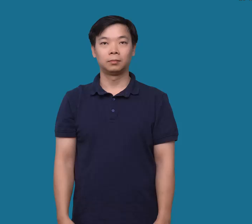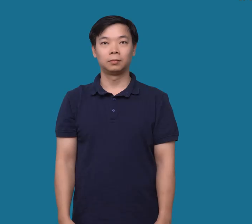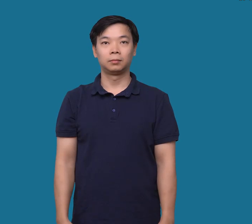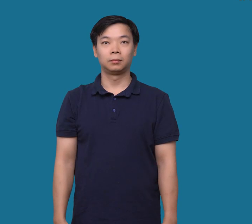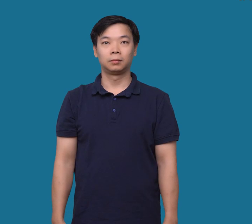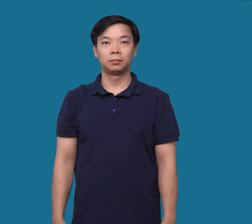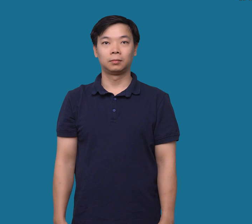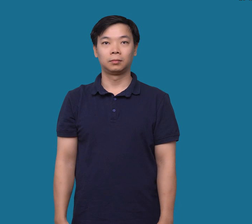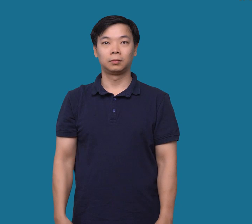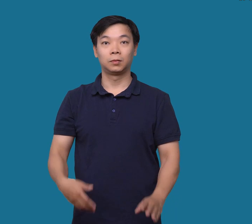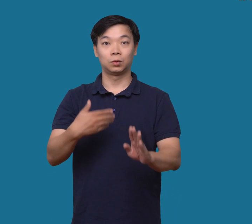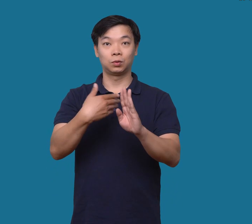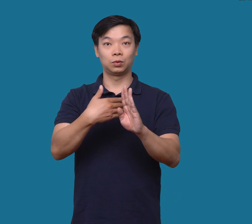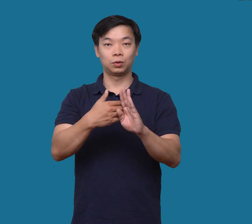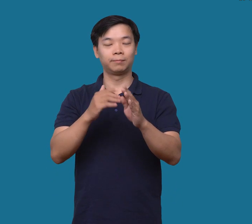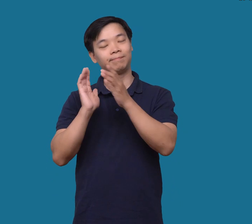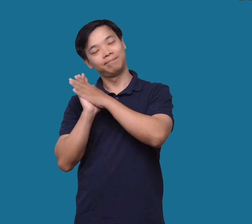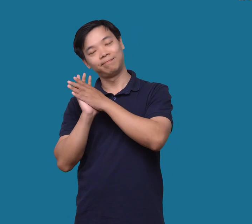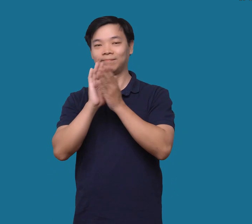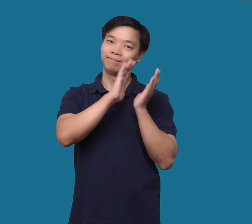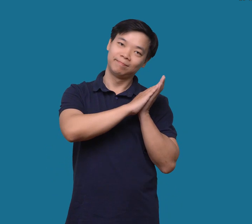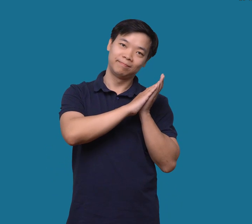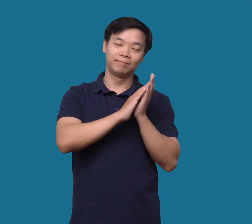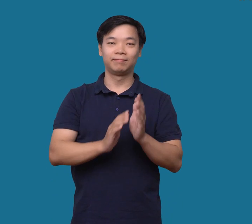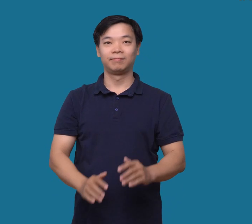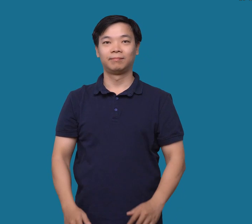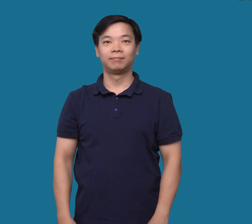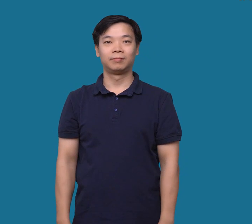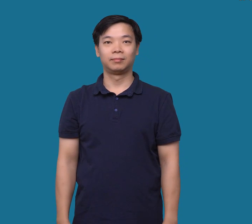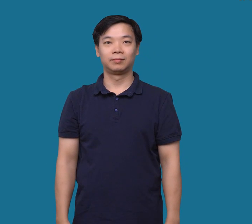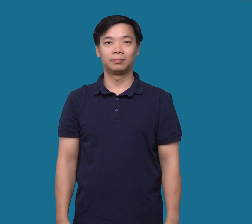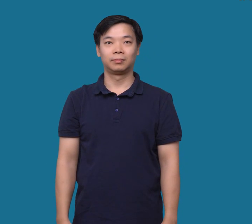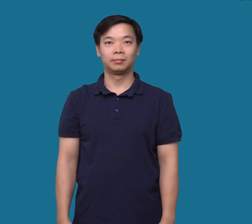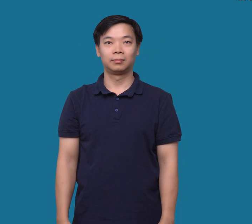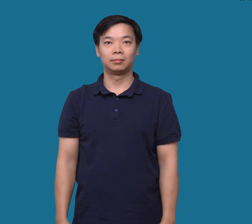trường mầm non